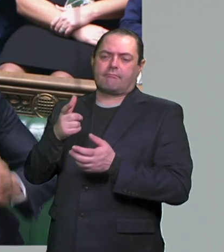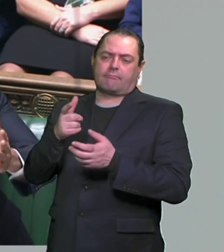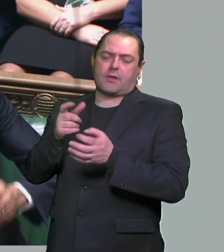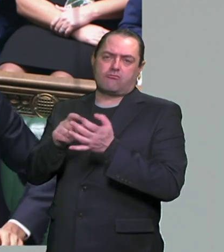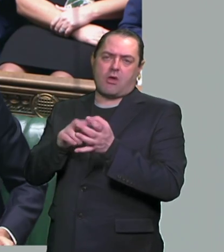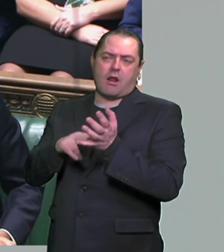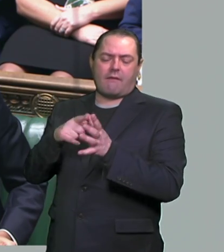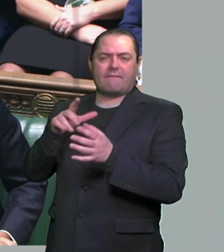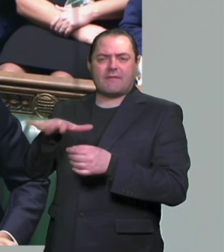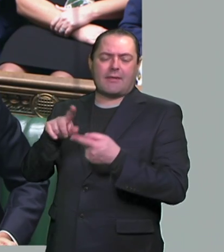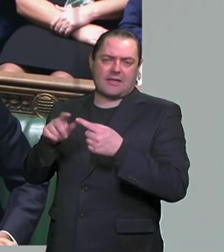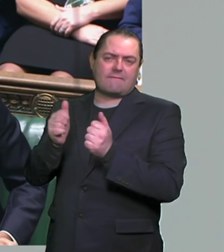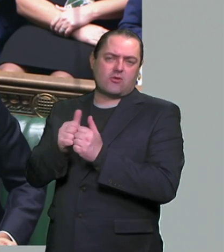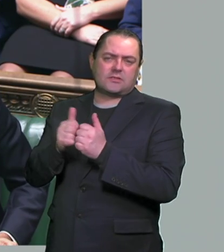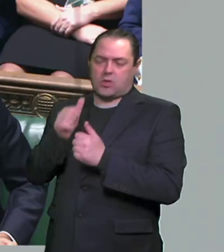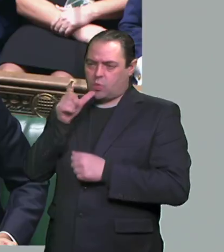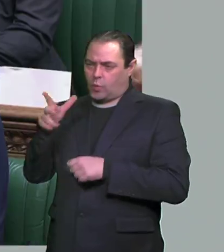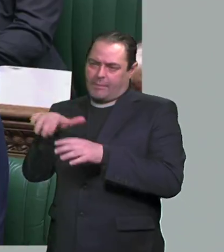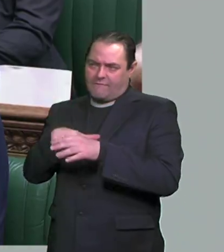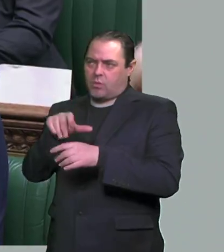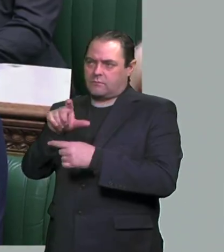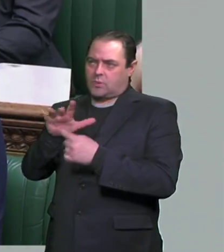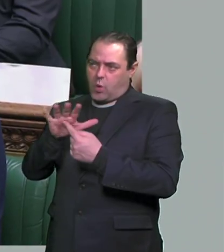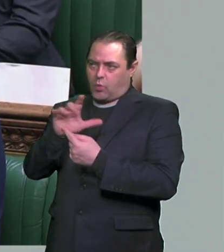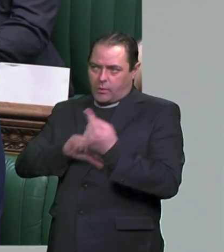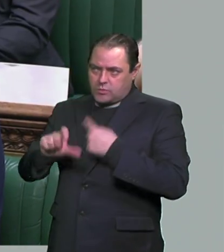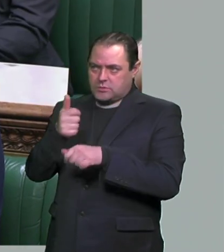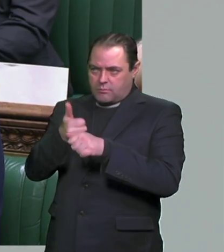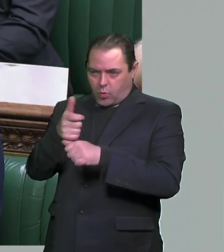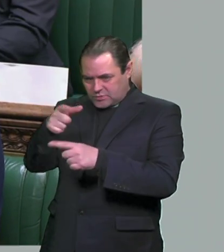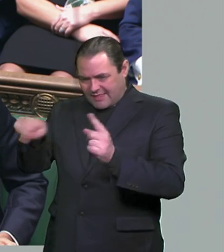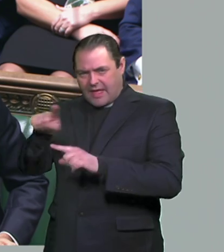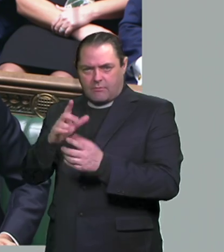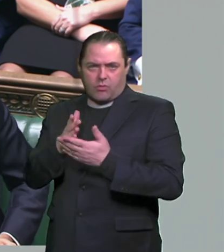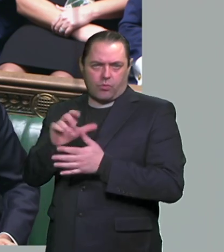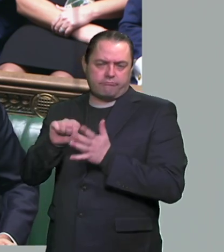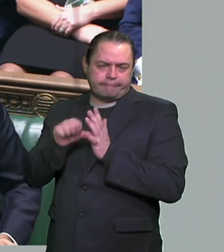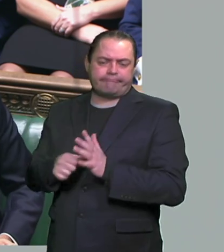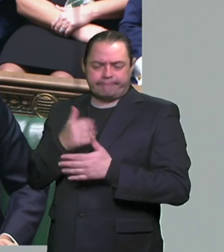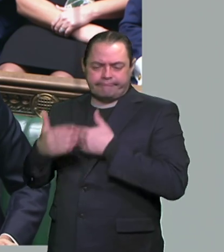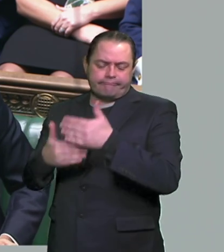I know the honourable Lady will be playing her part in her local community in supporting them at this difficult time.